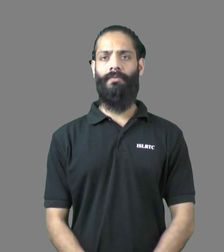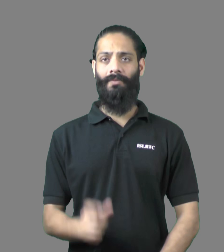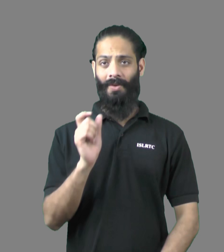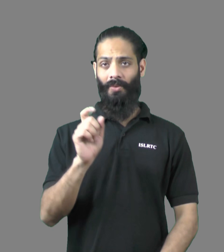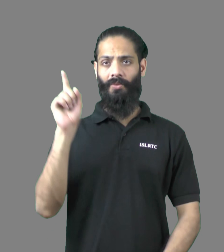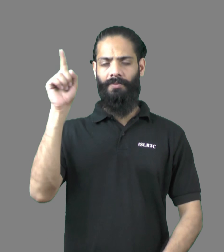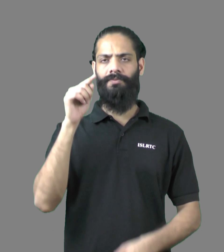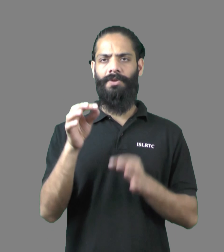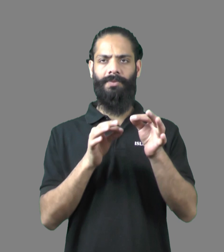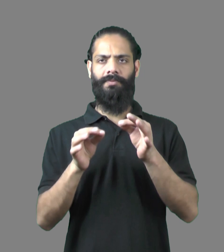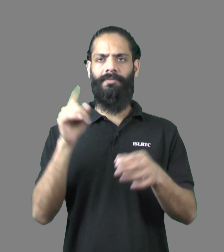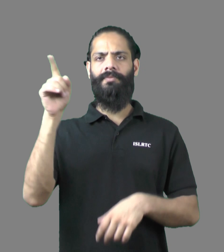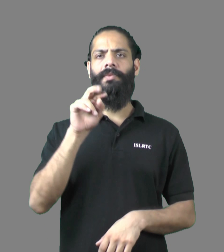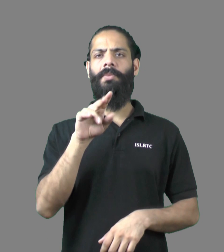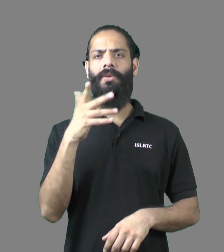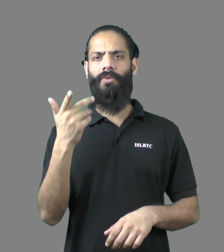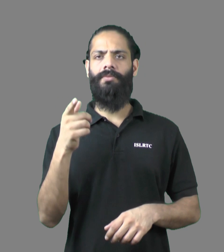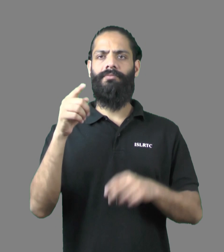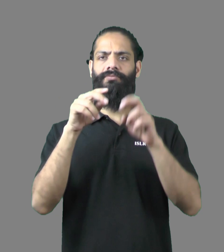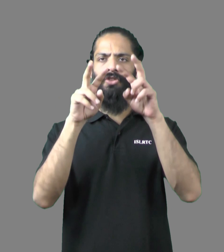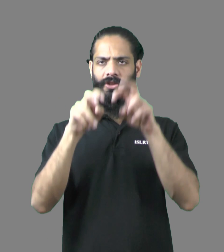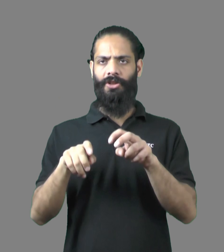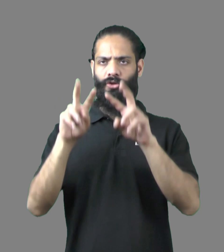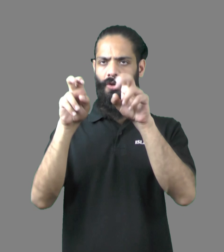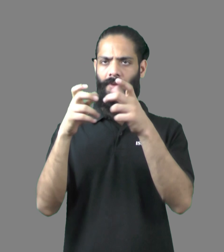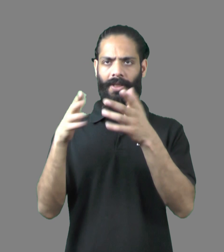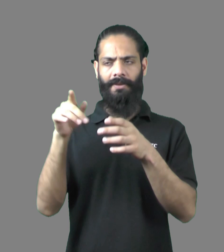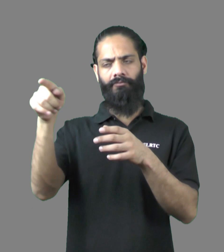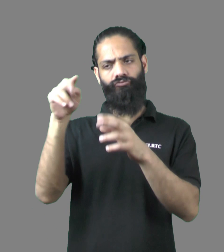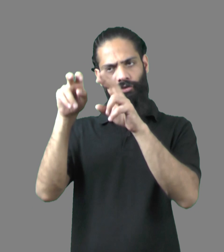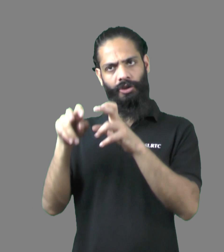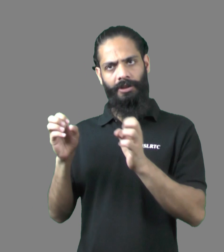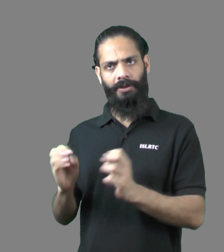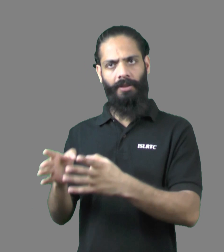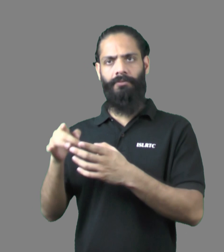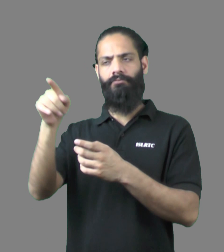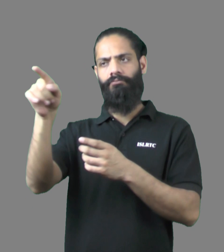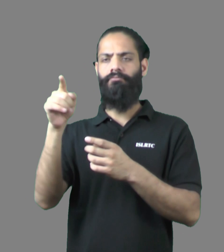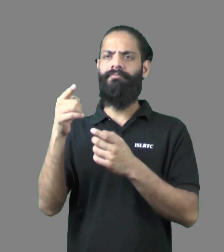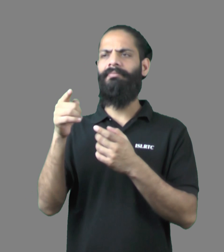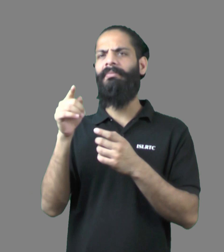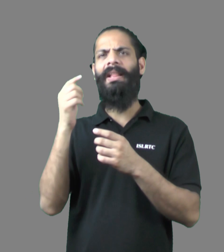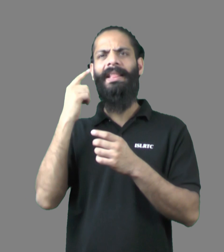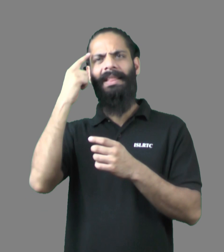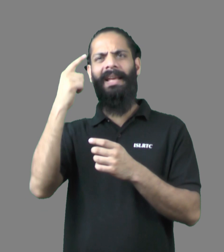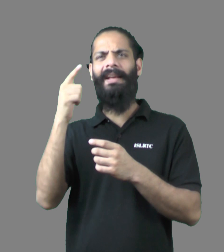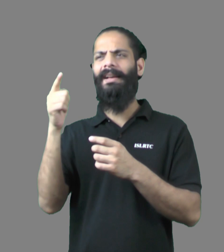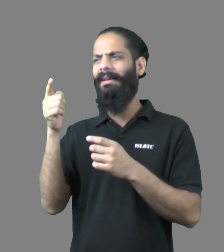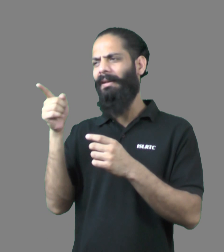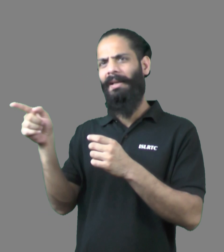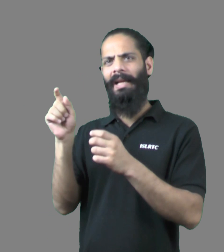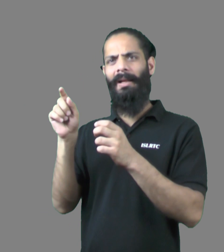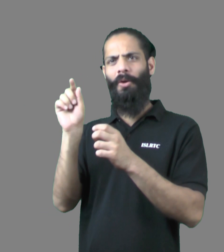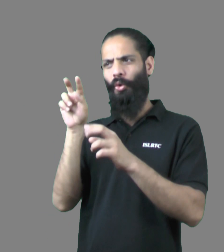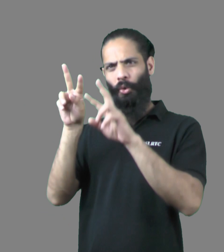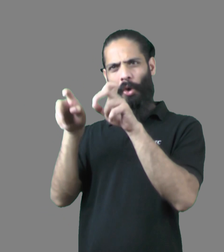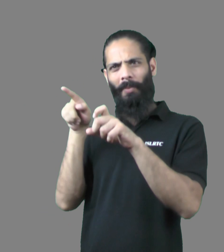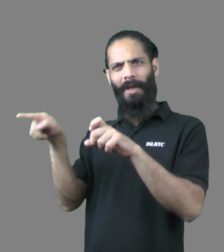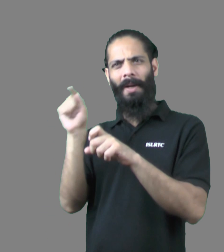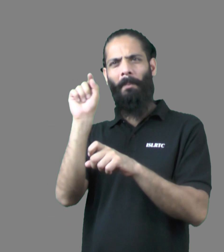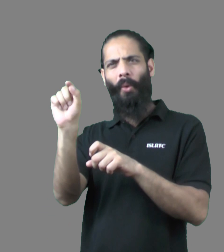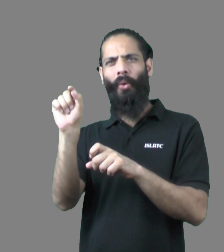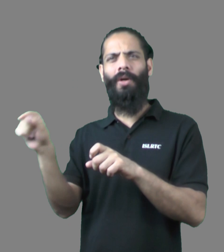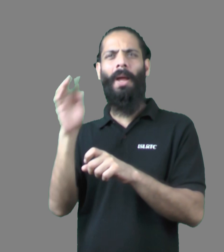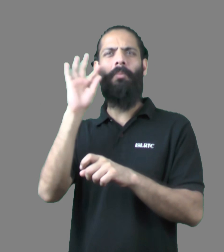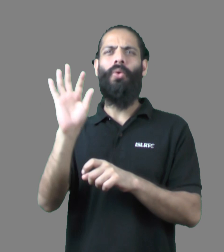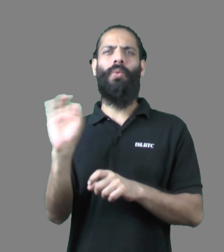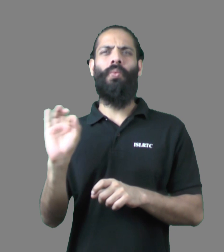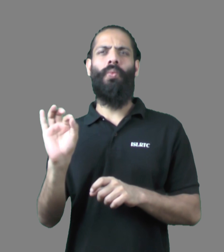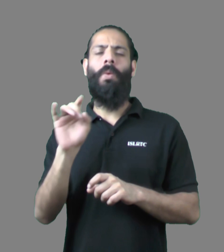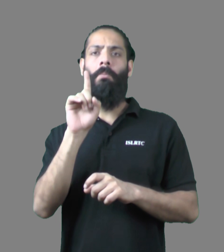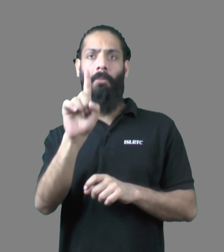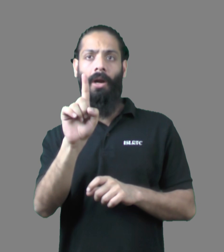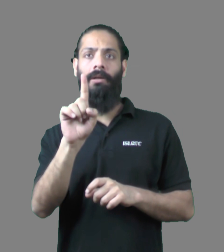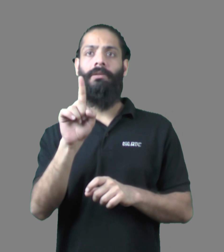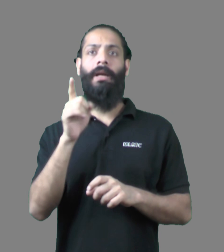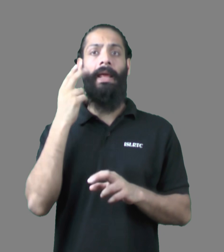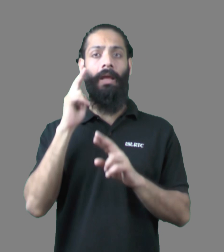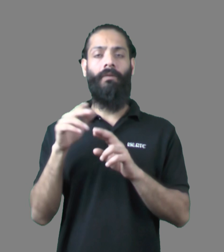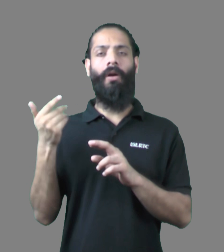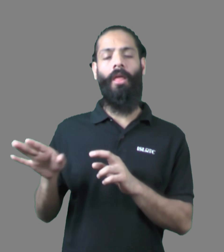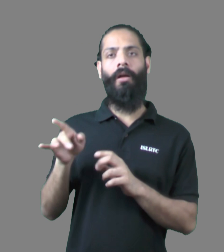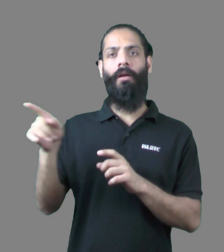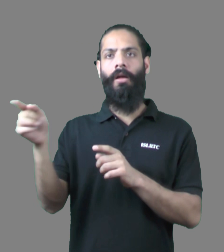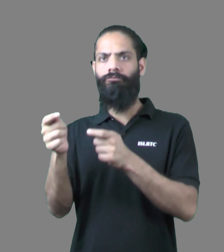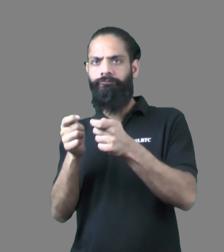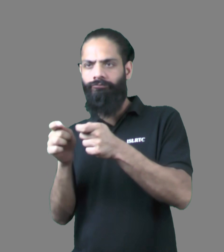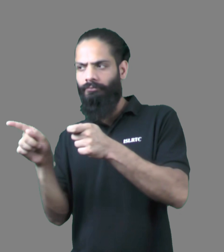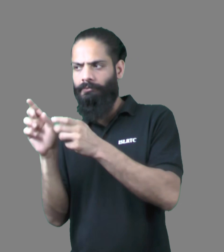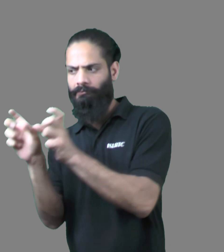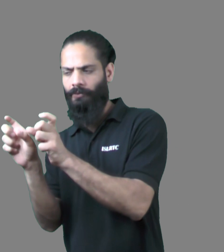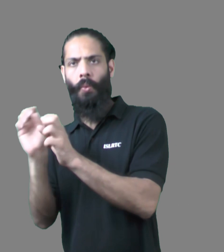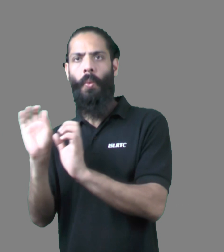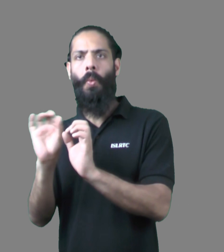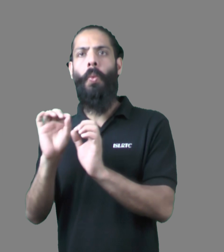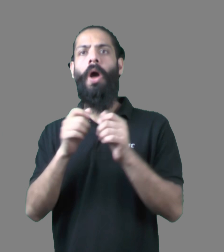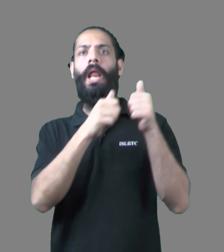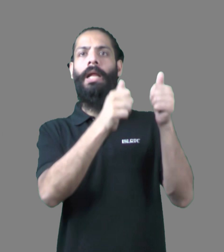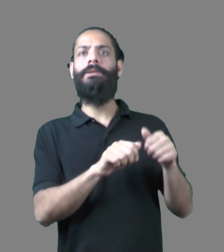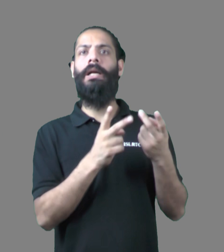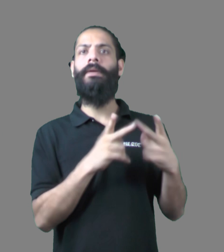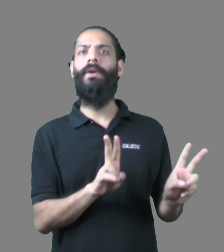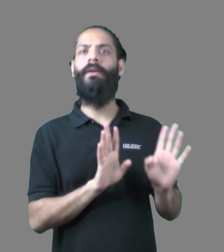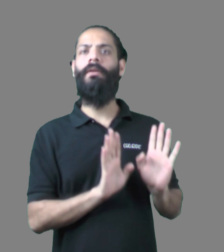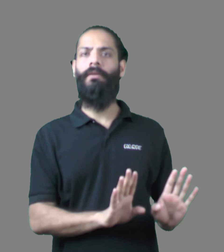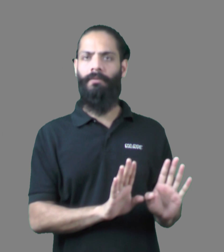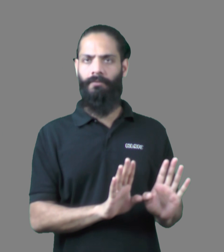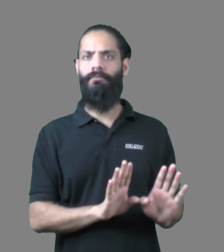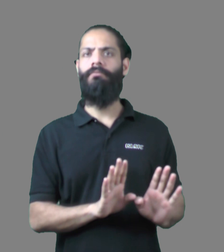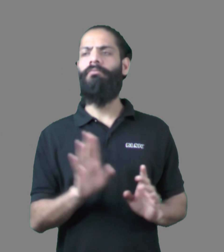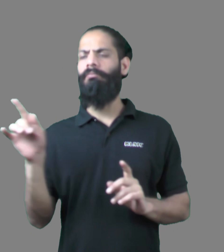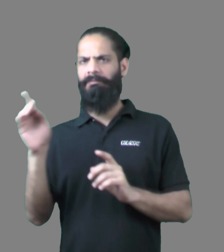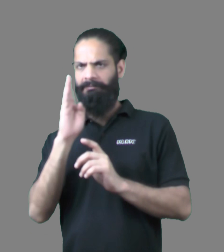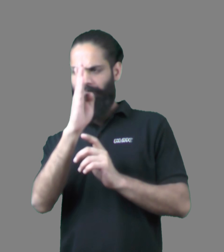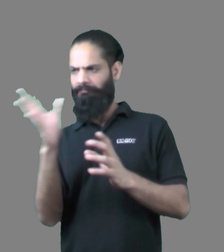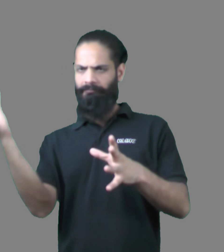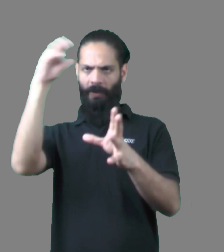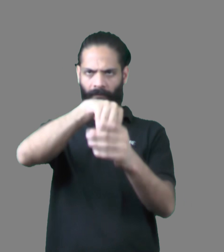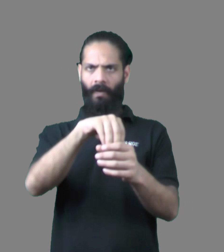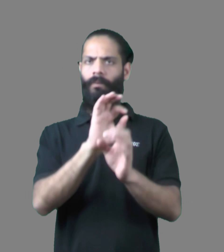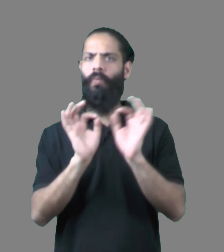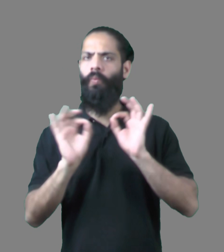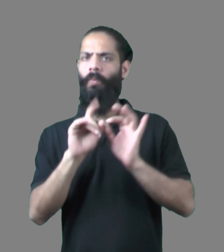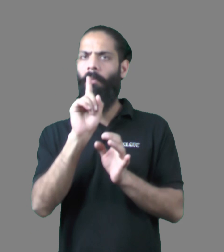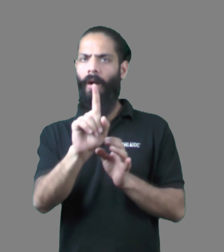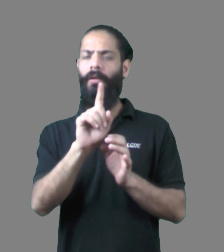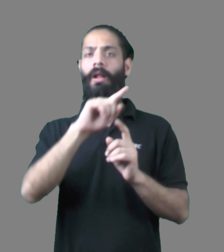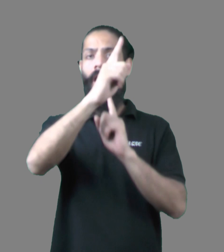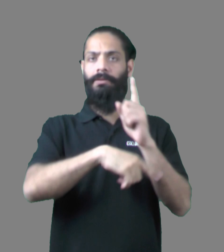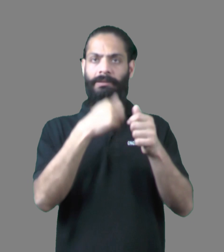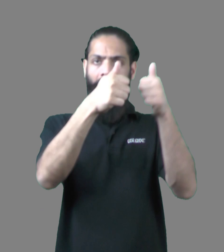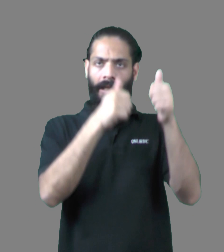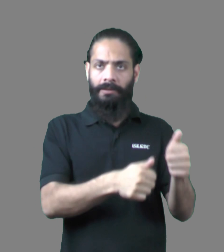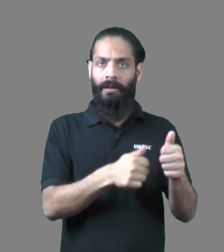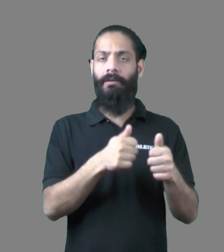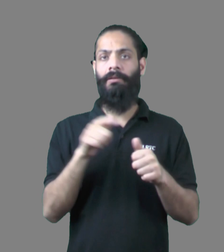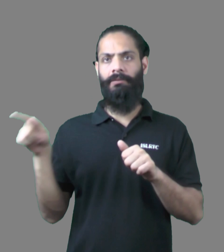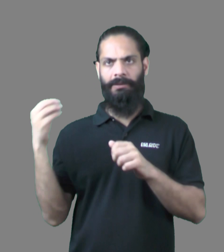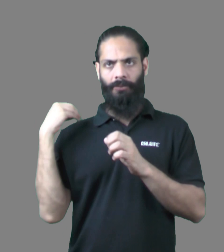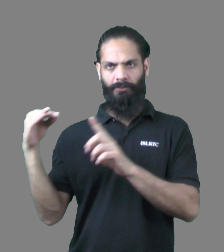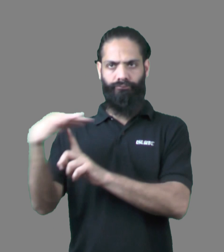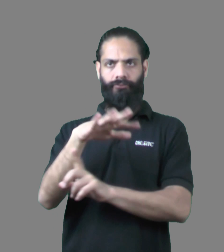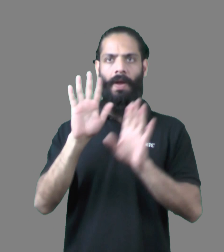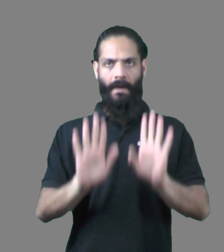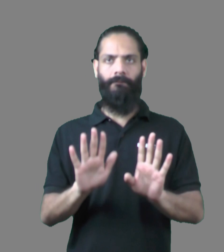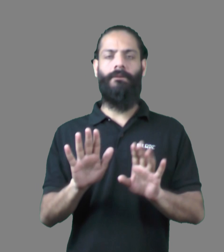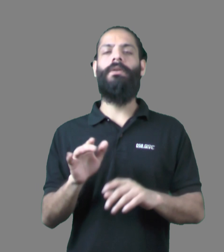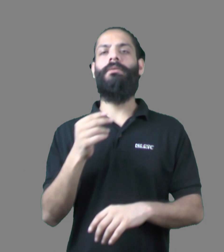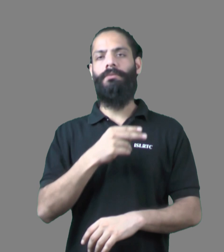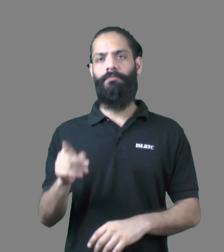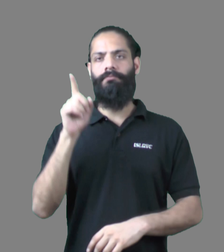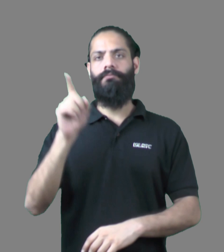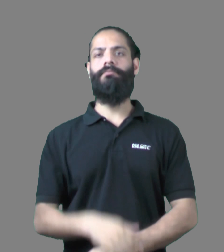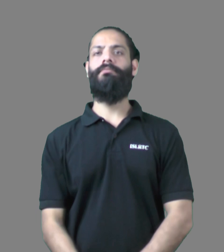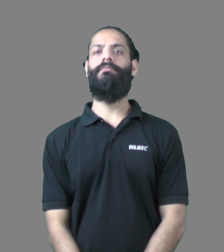Confounding Variable